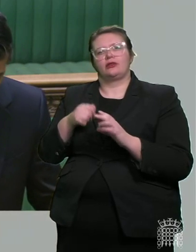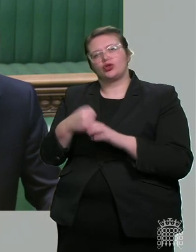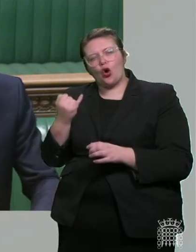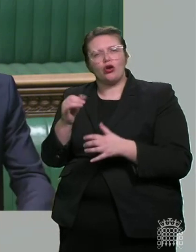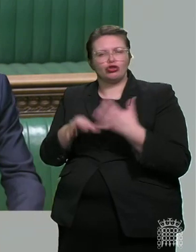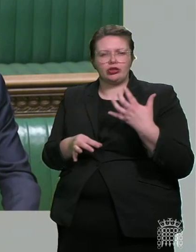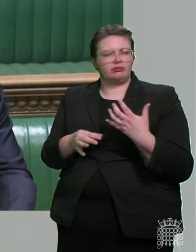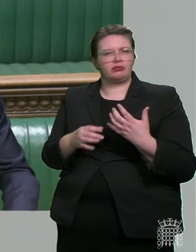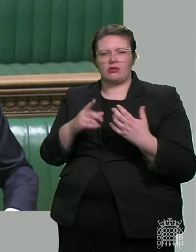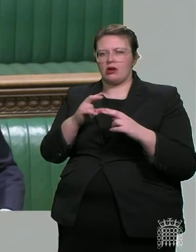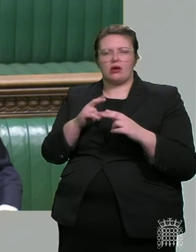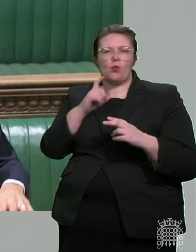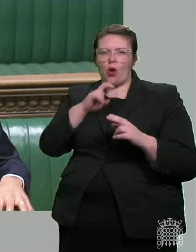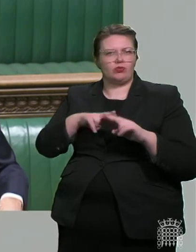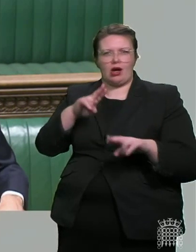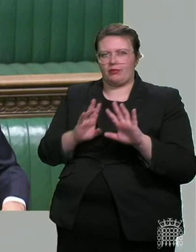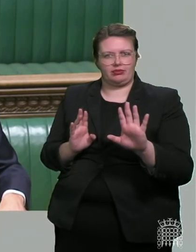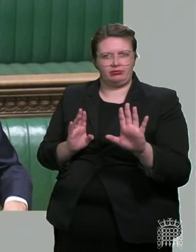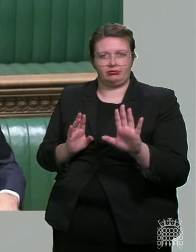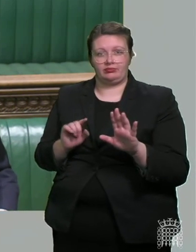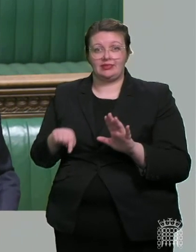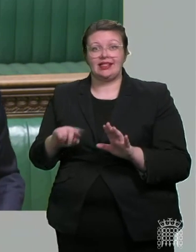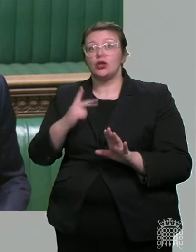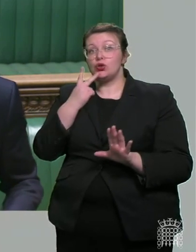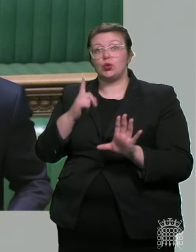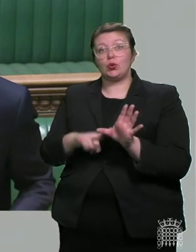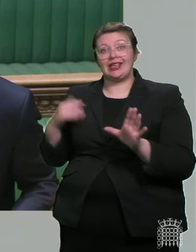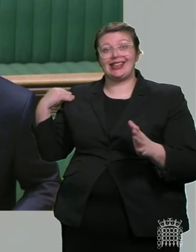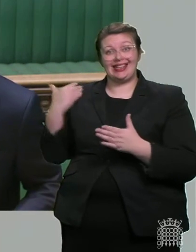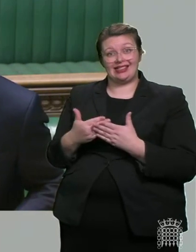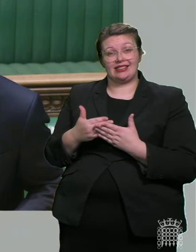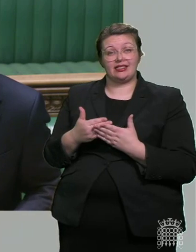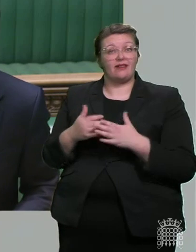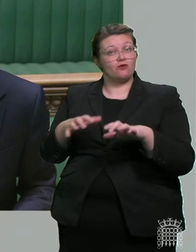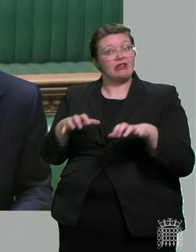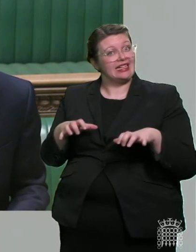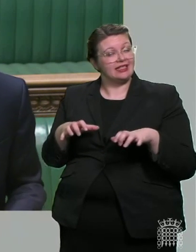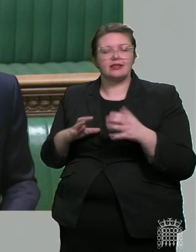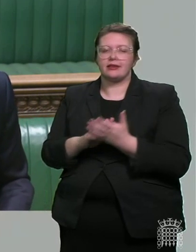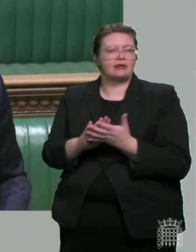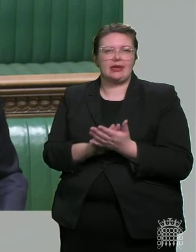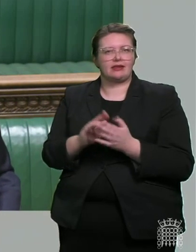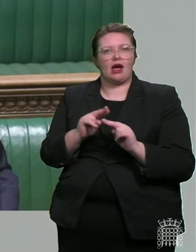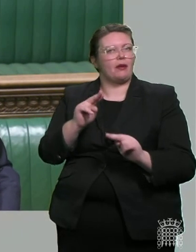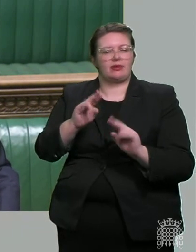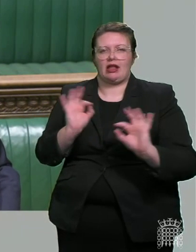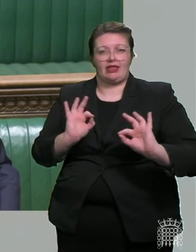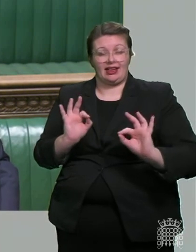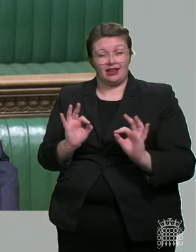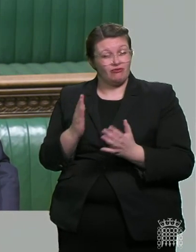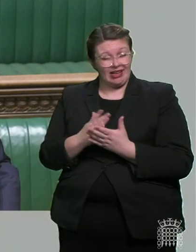All alcohol duties frozen for the second year in a row—only the third time in two decades.